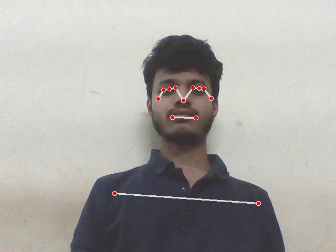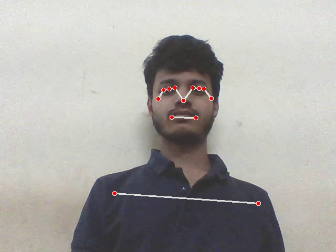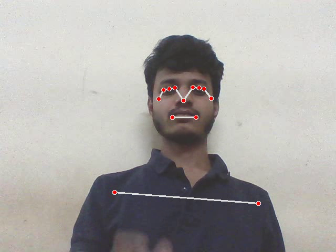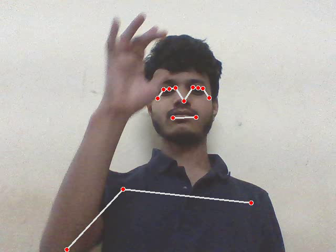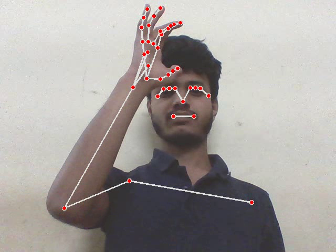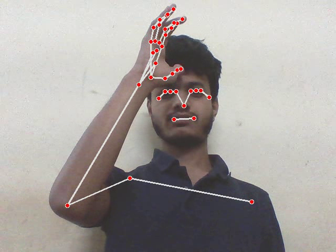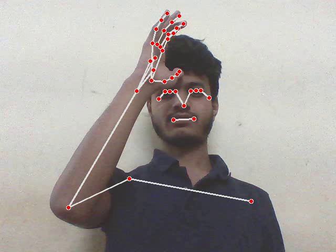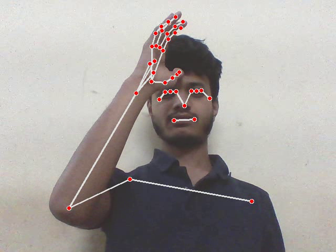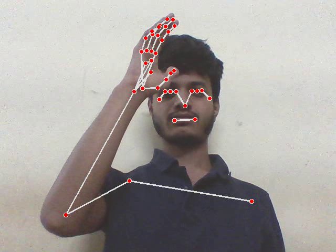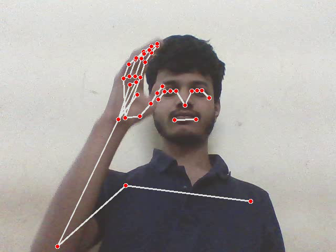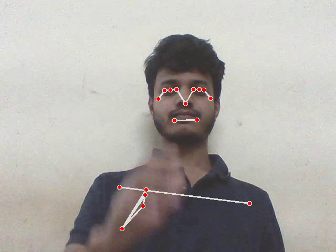father